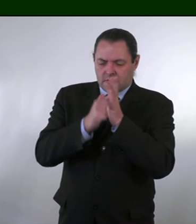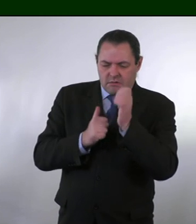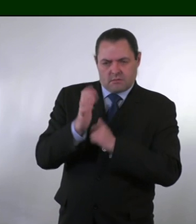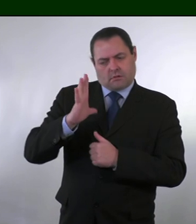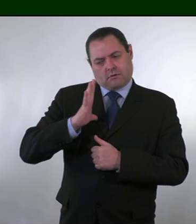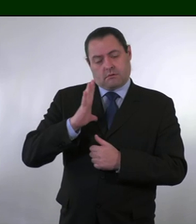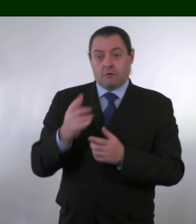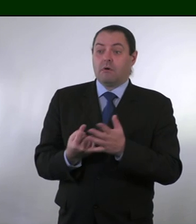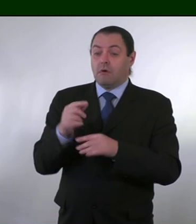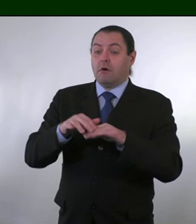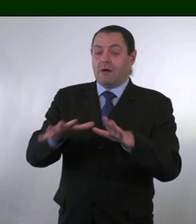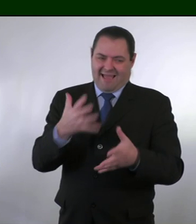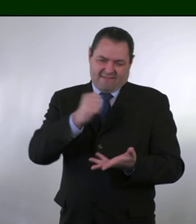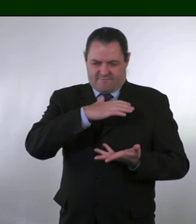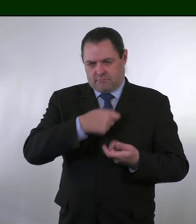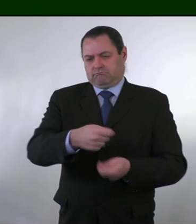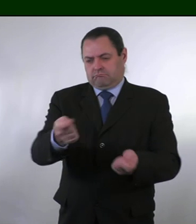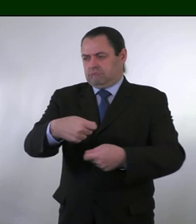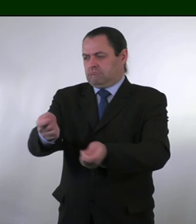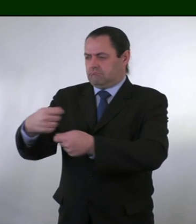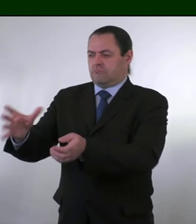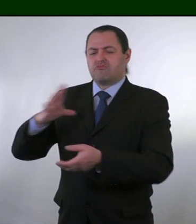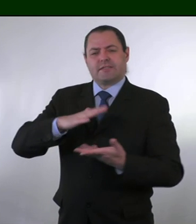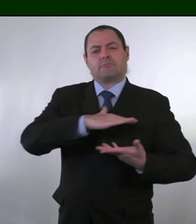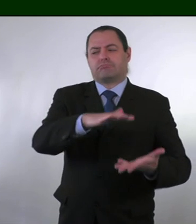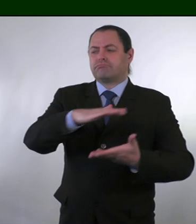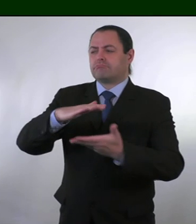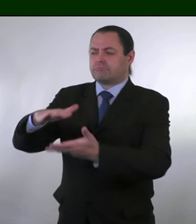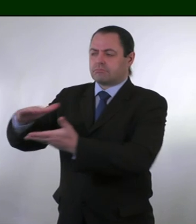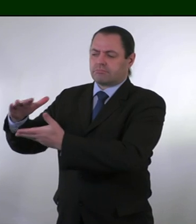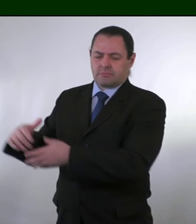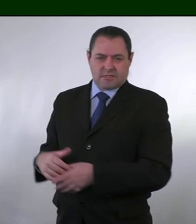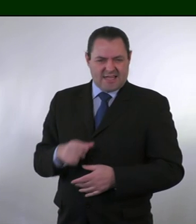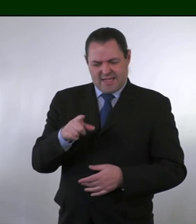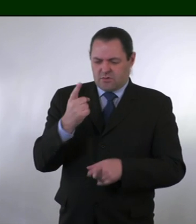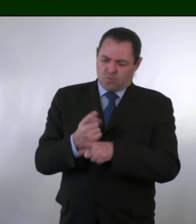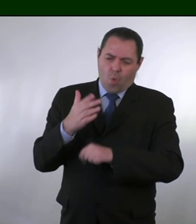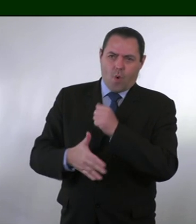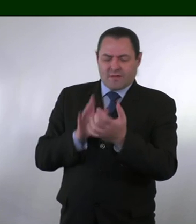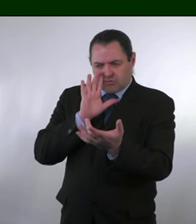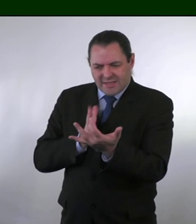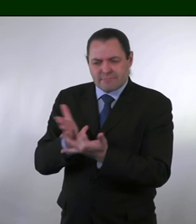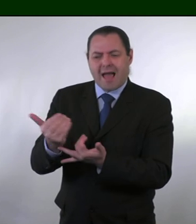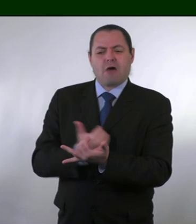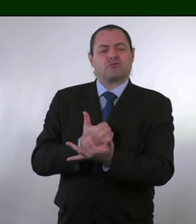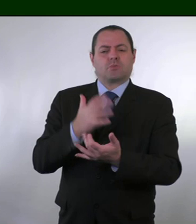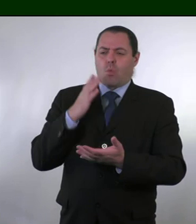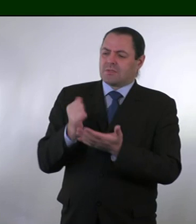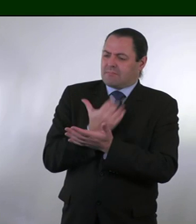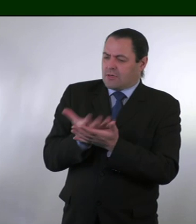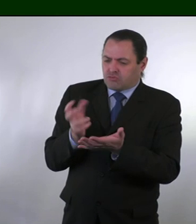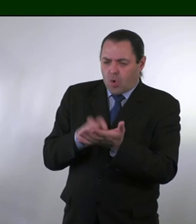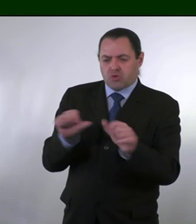The right hon. and learned Gentleman talks about transparency and moving too fast to secure contracts.